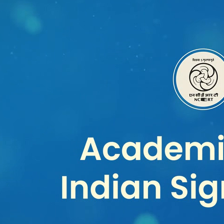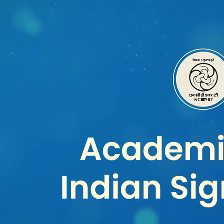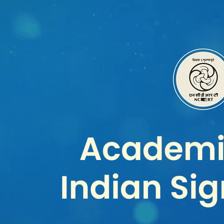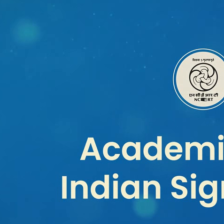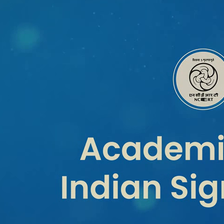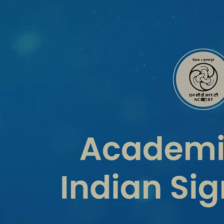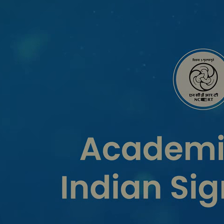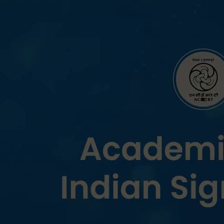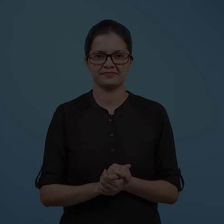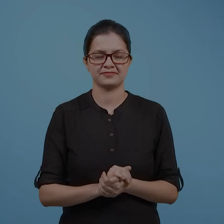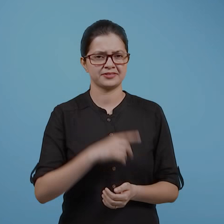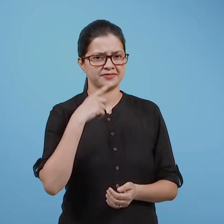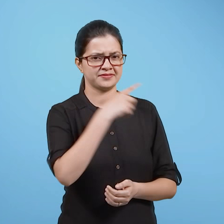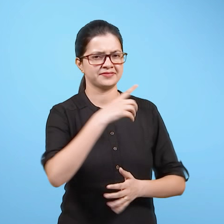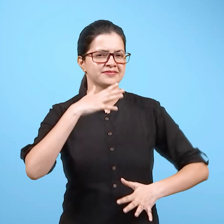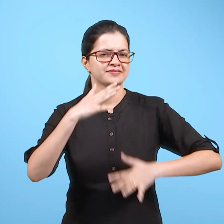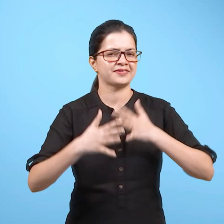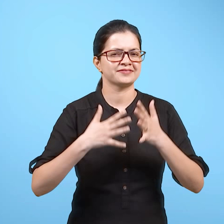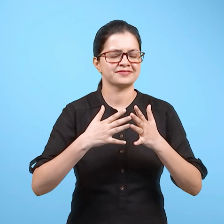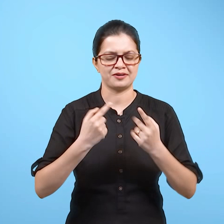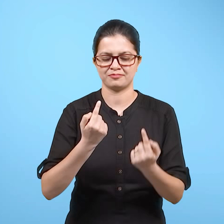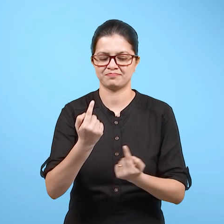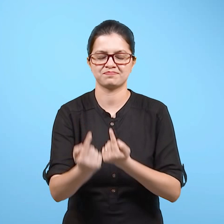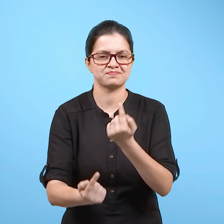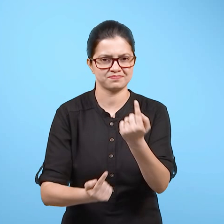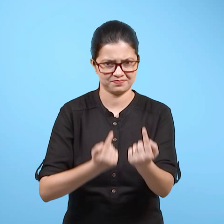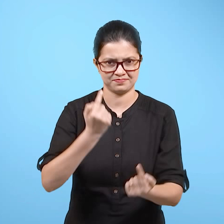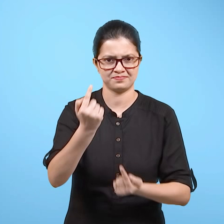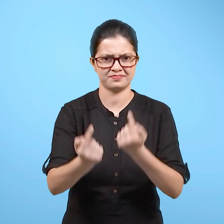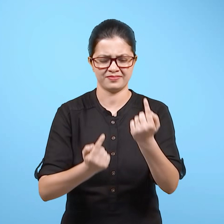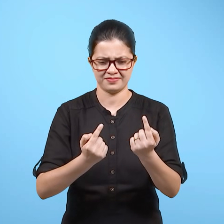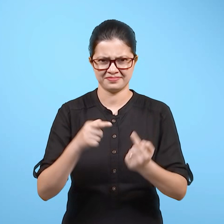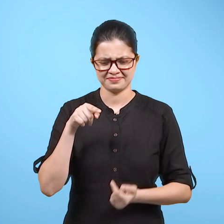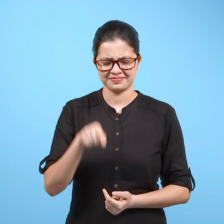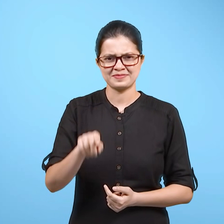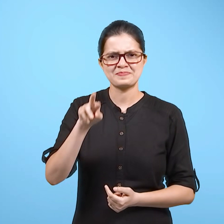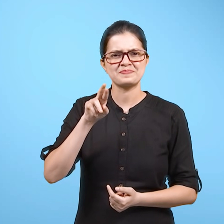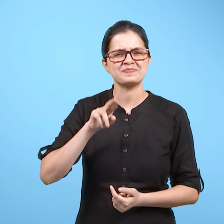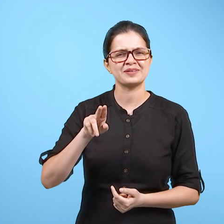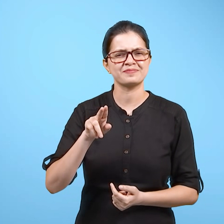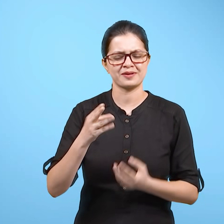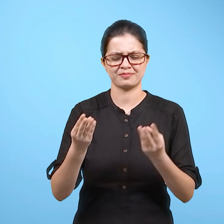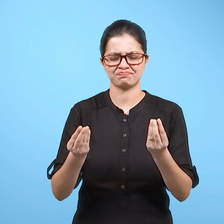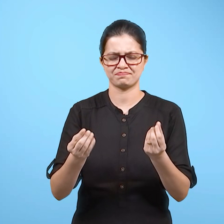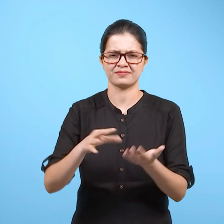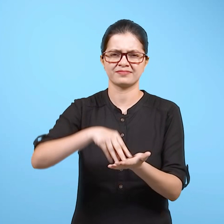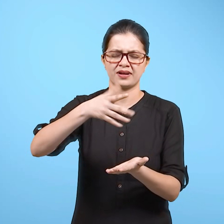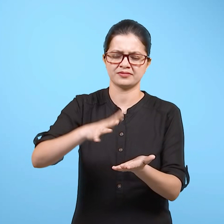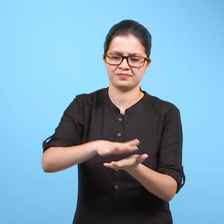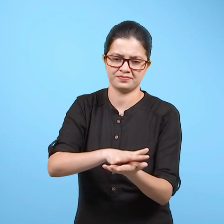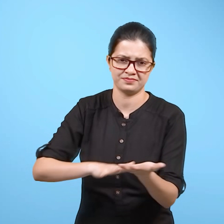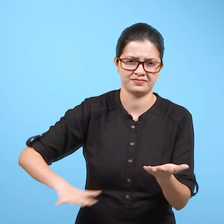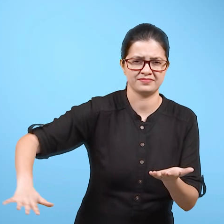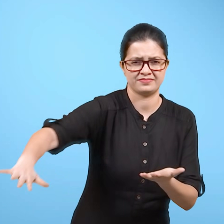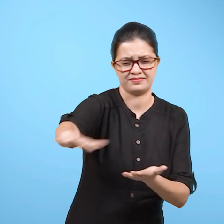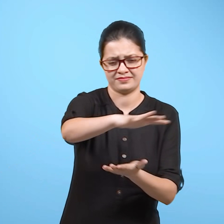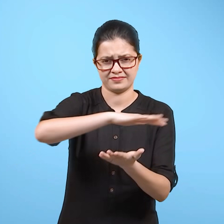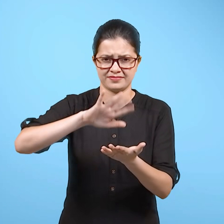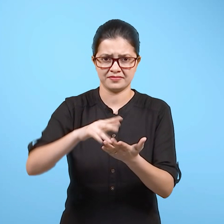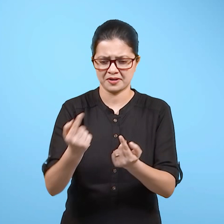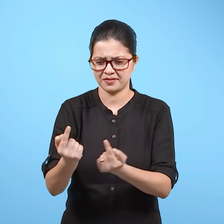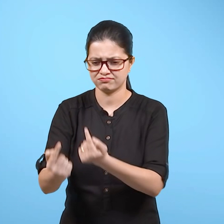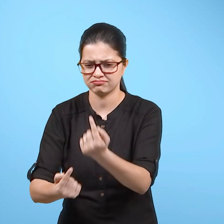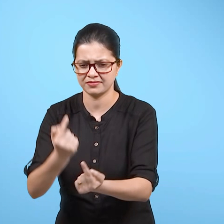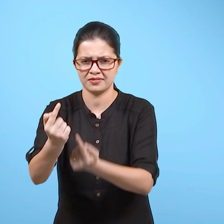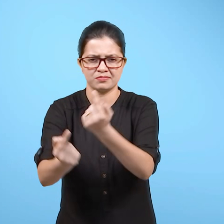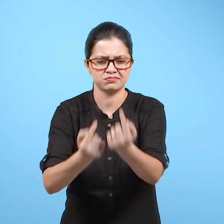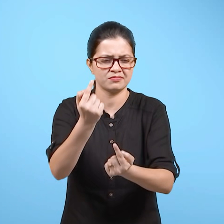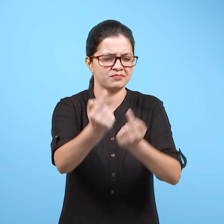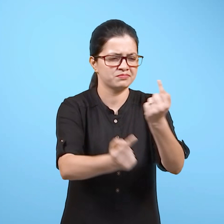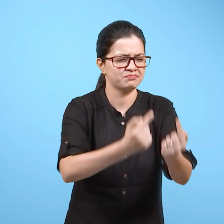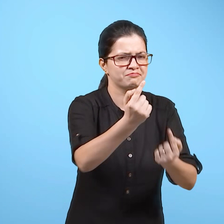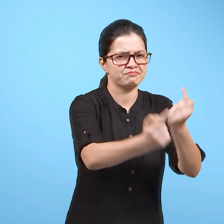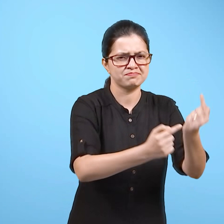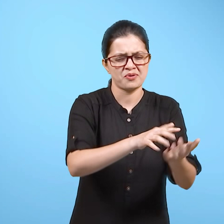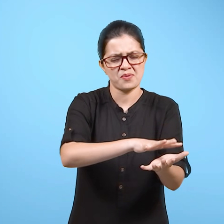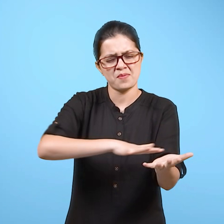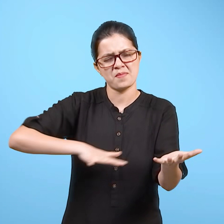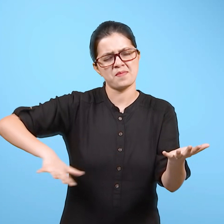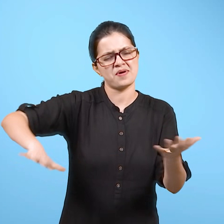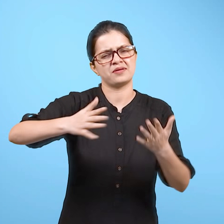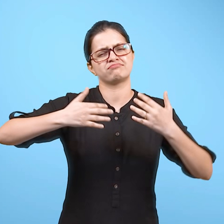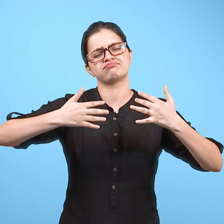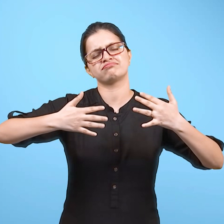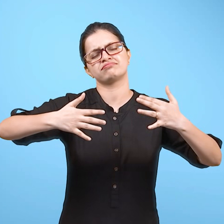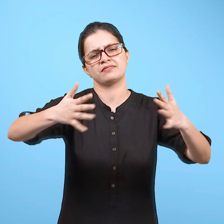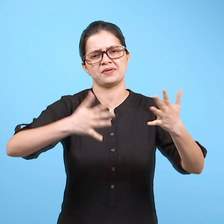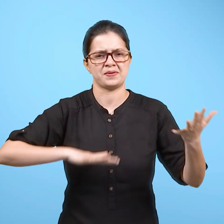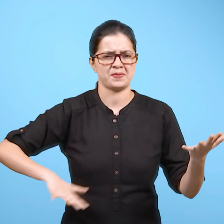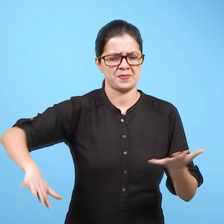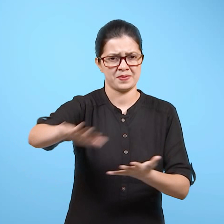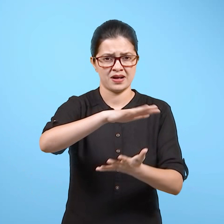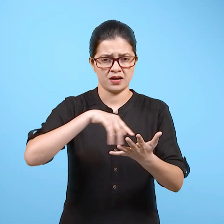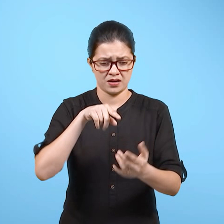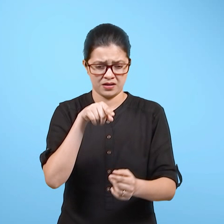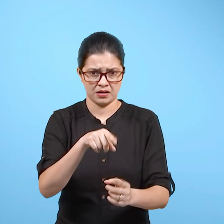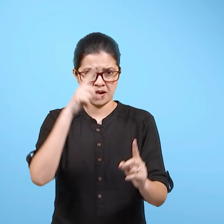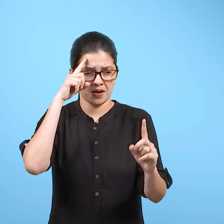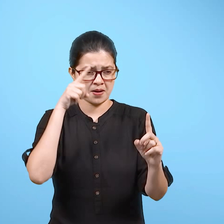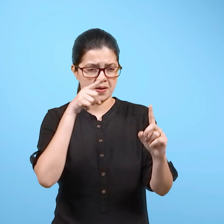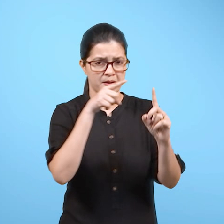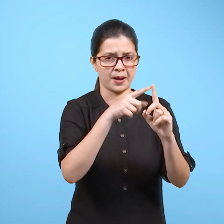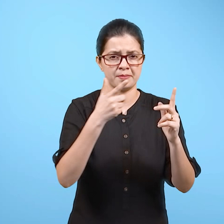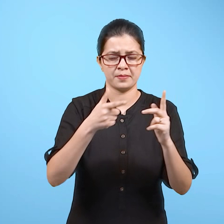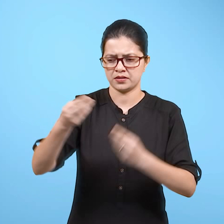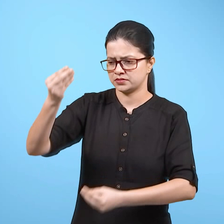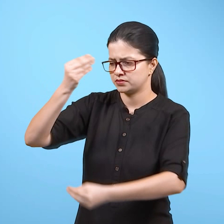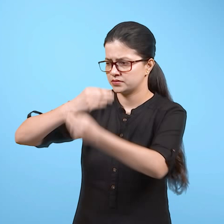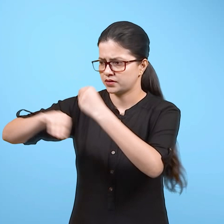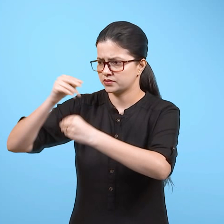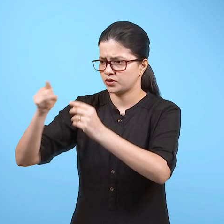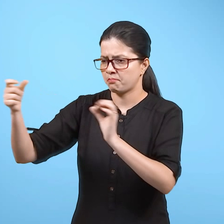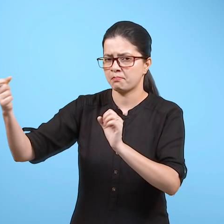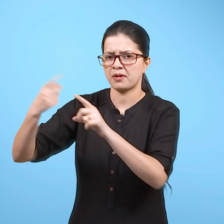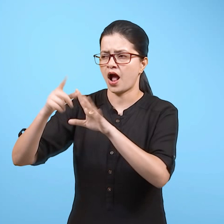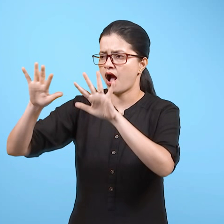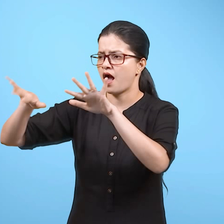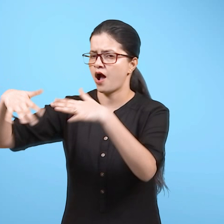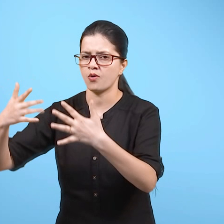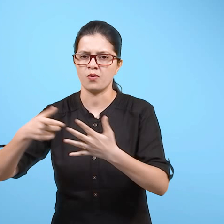Crop This sign refers to a crop. A crop is a plant grown in large quantities. It can be grown for sale,